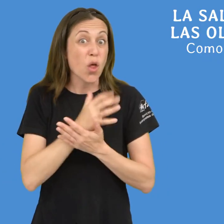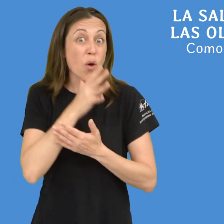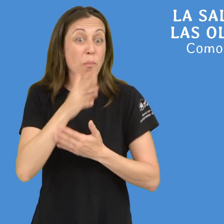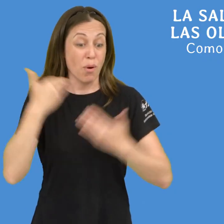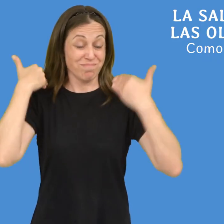motivo